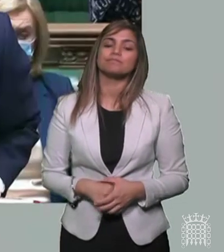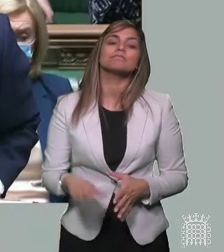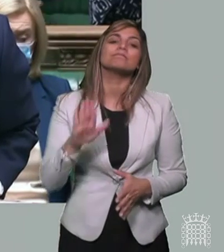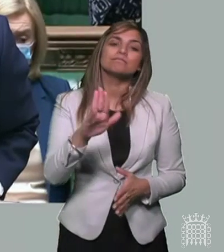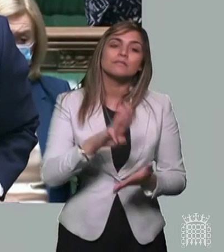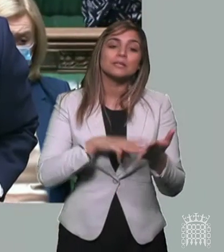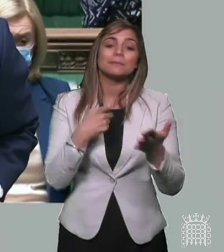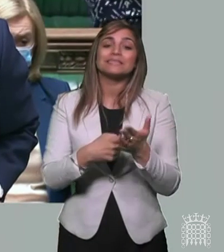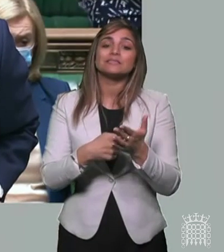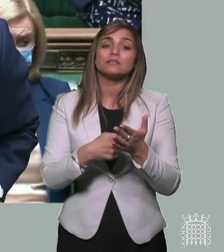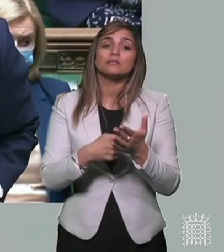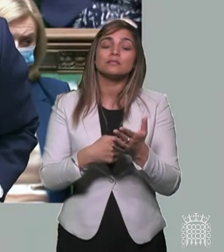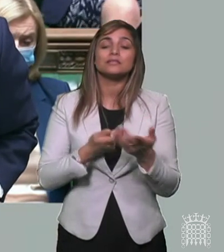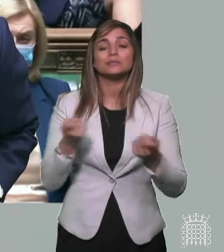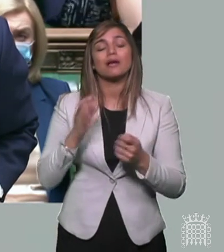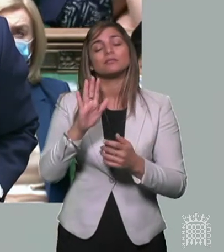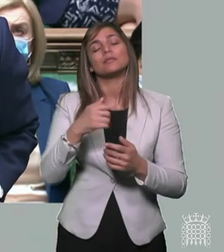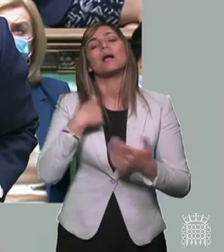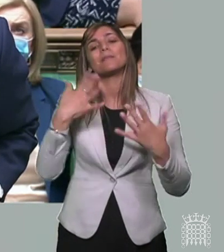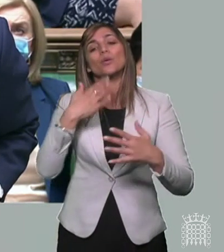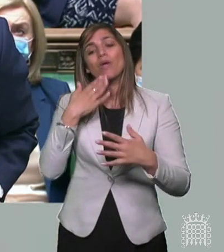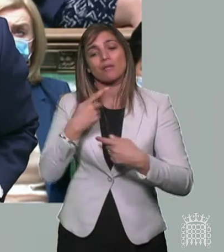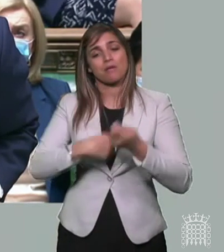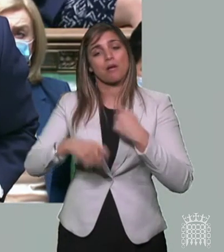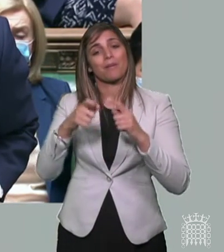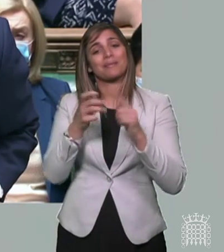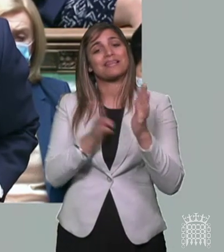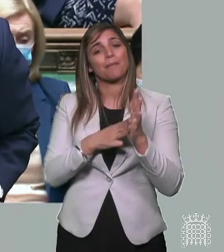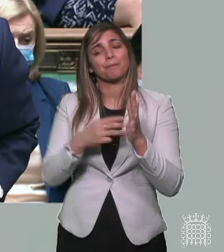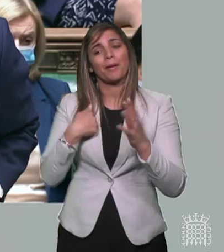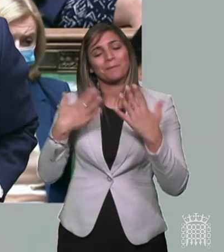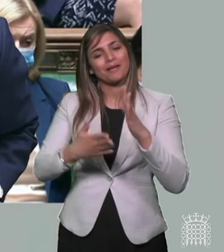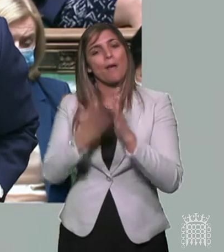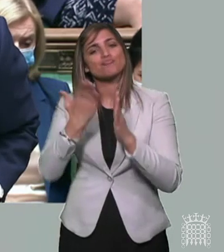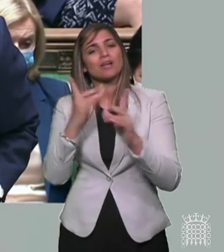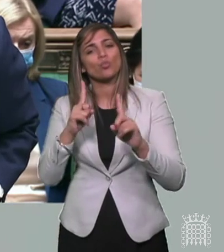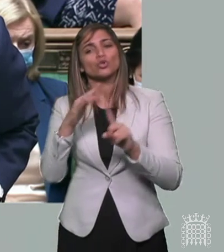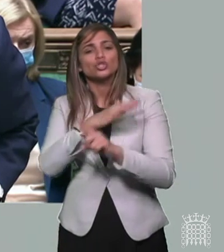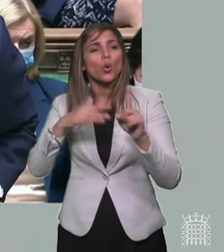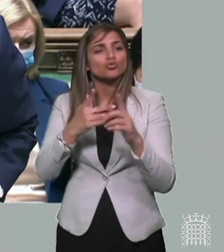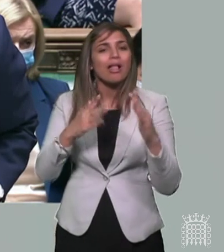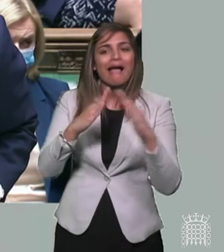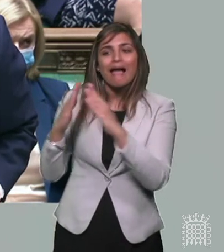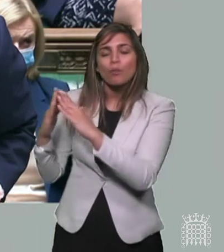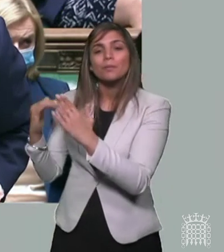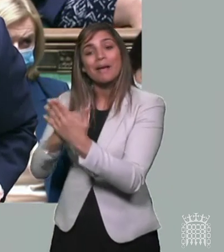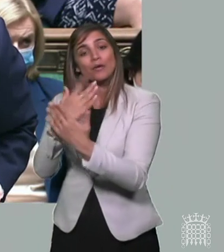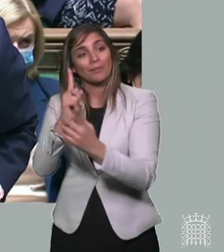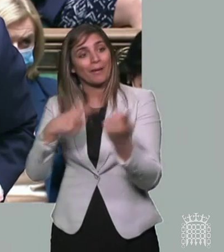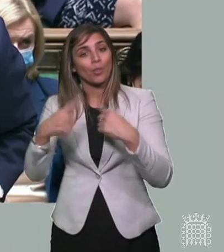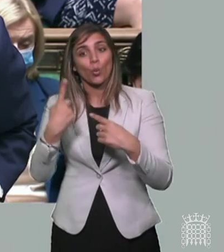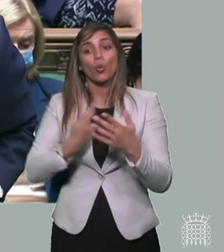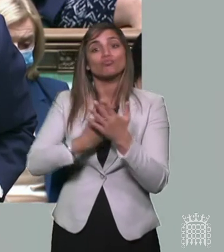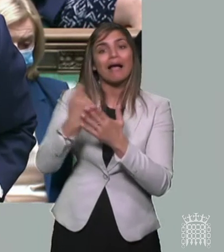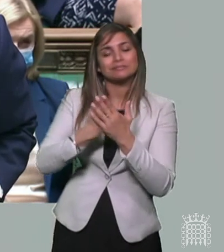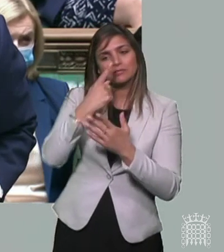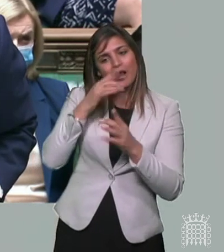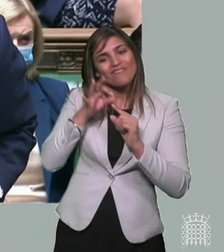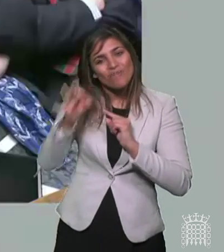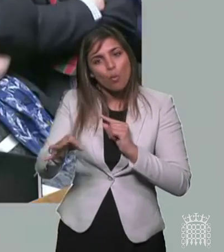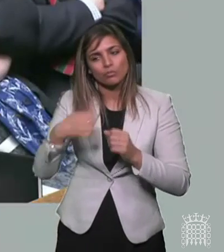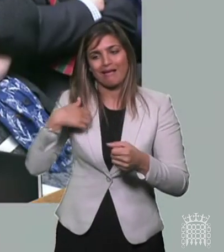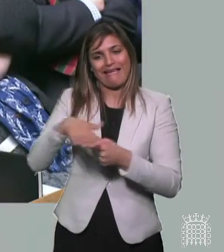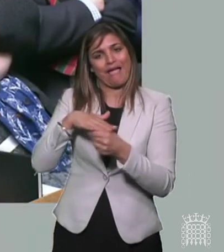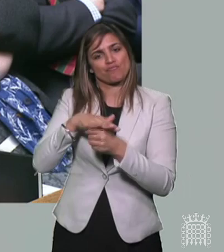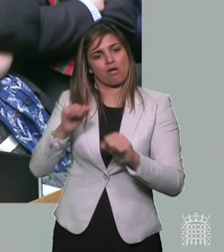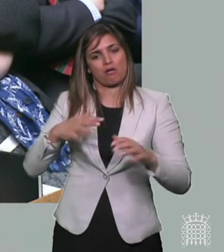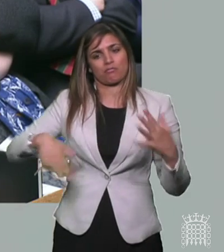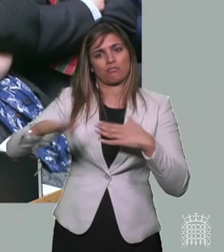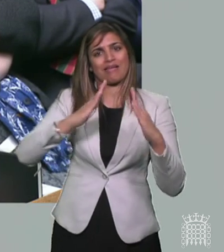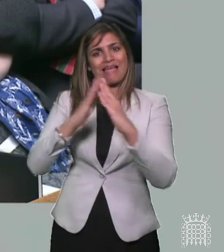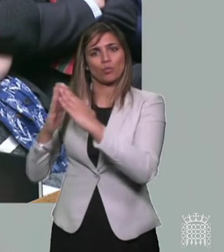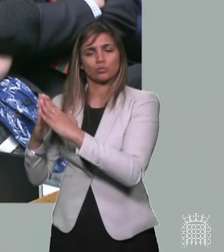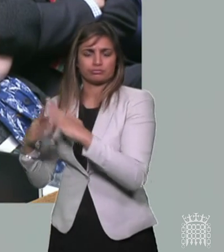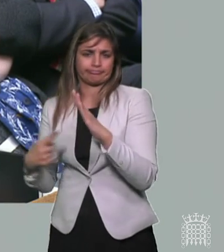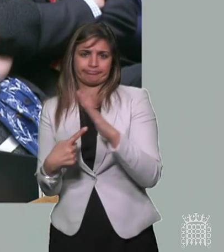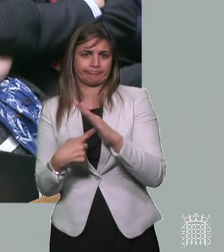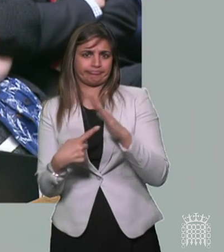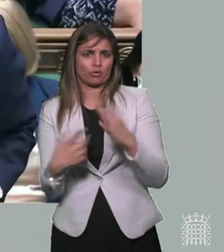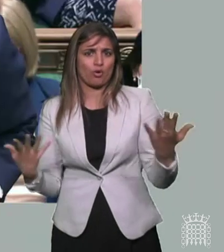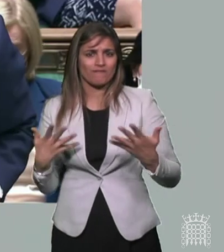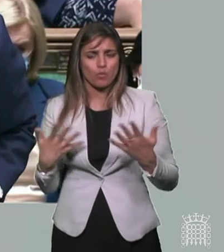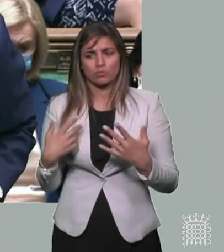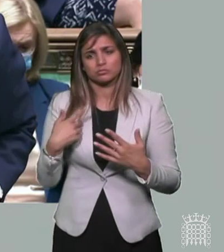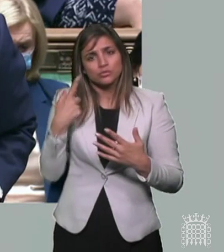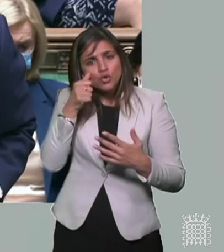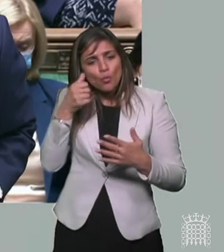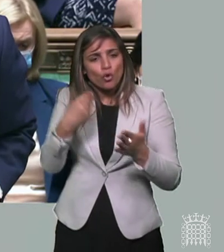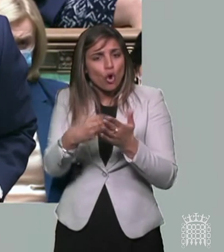One of the first things that I did when I became Prime Minister was to uprate local housing allowance so that people on social rent would be able to afford where they live more easily, as a key component of tackling the cost of living.